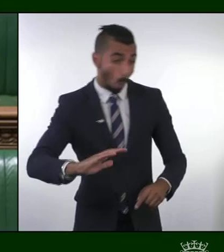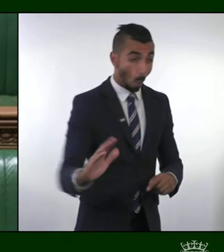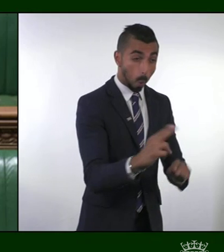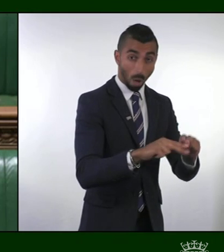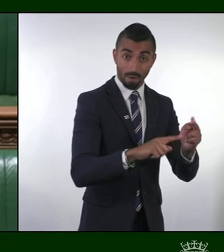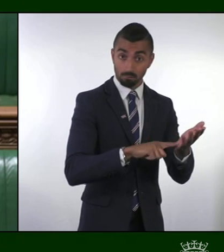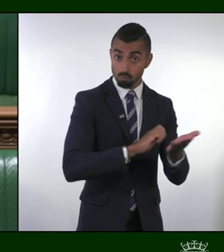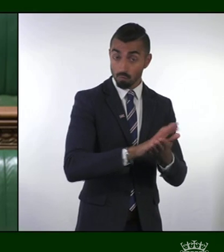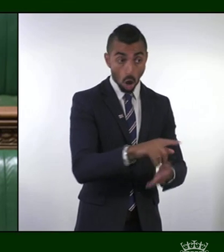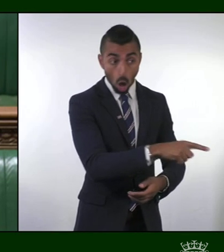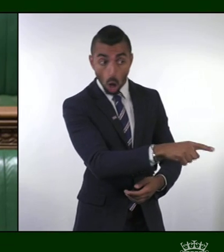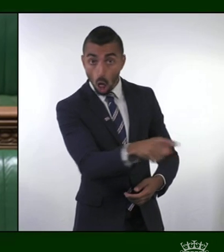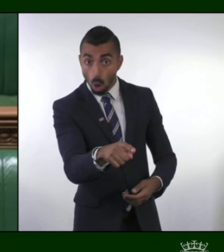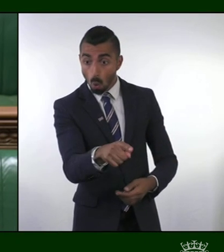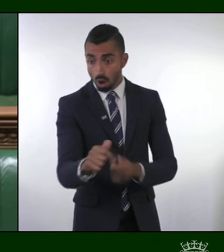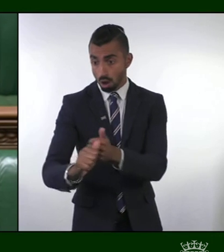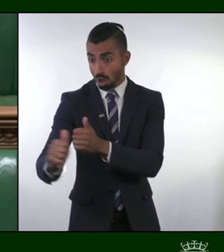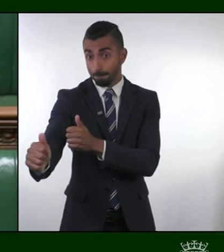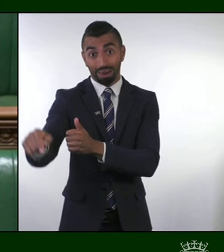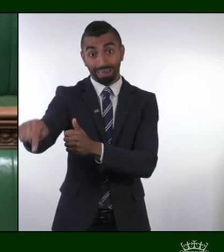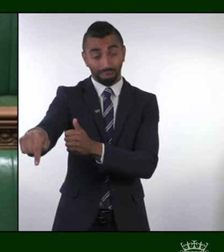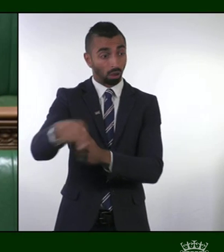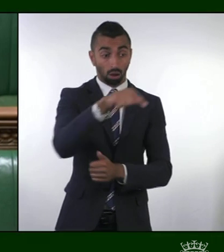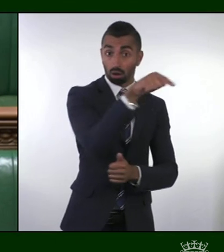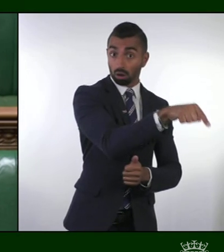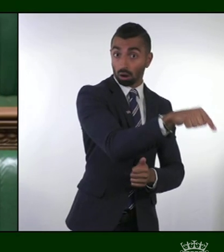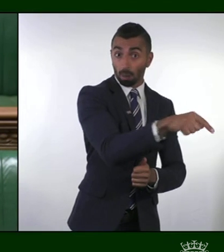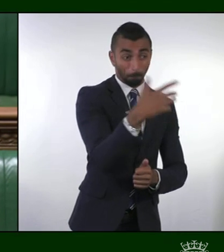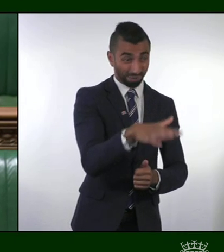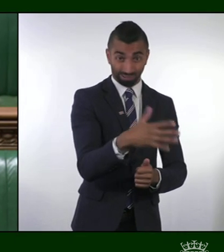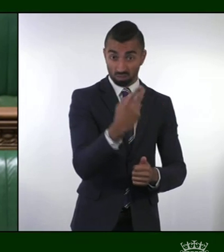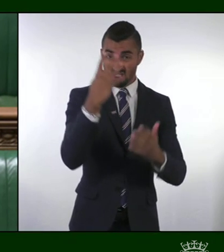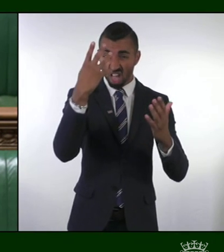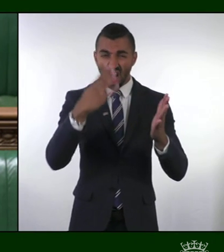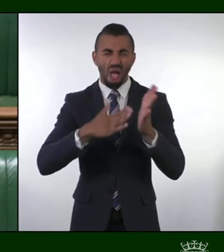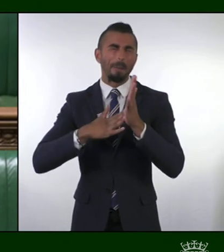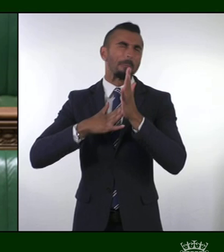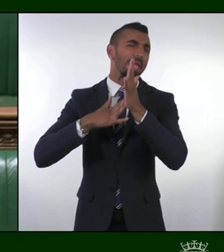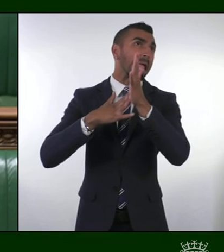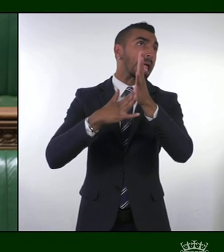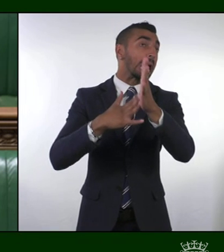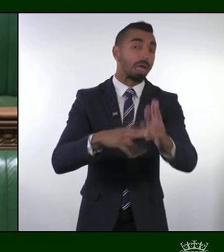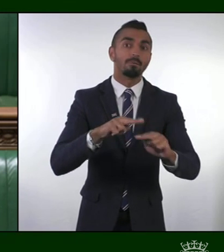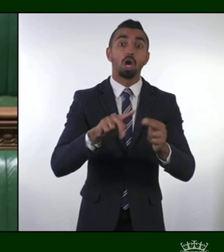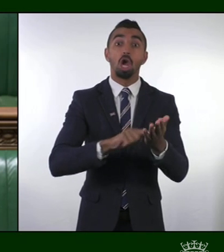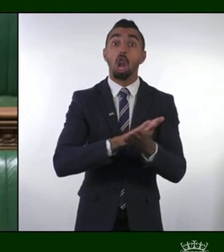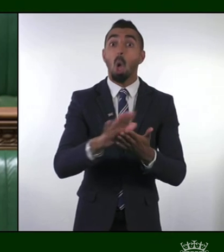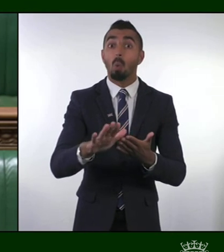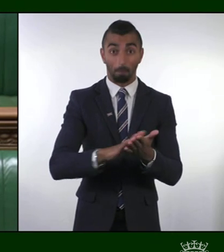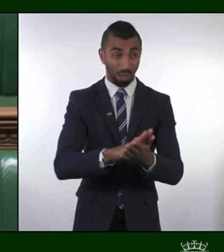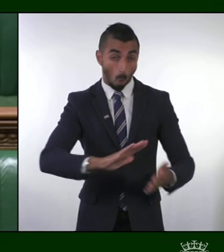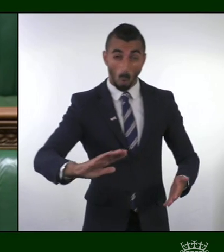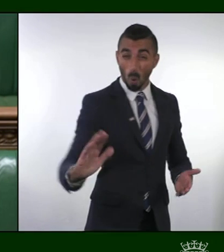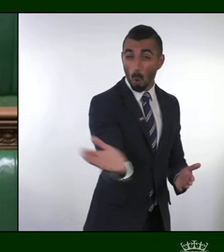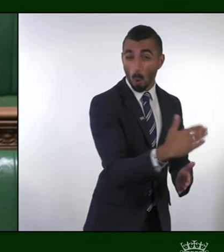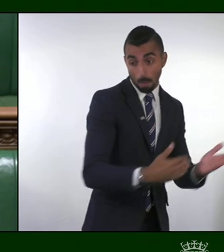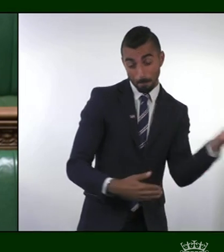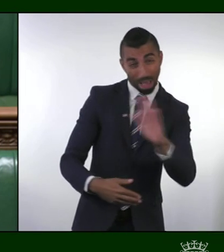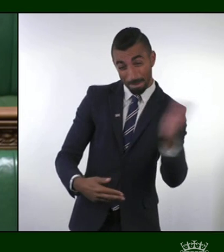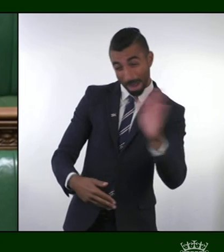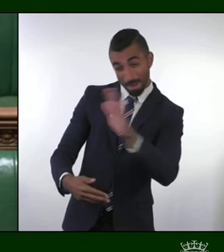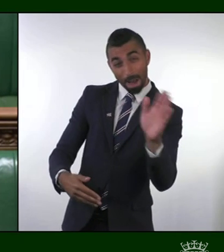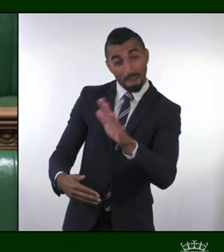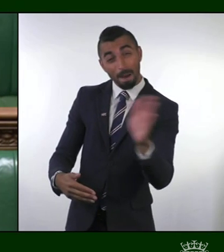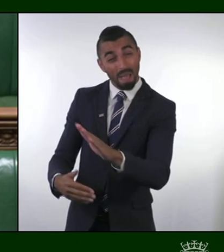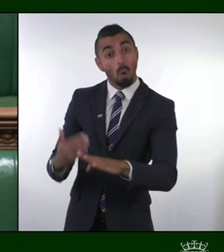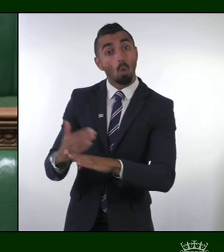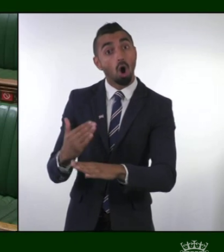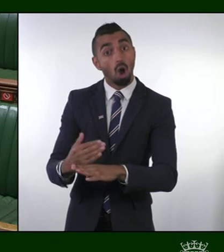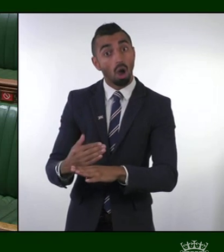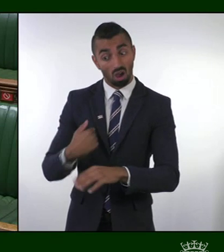So if employers bring back all 9 million people who have been furloughed, that will be a £9 billion policy to retain people in work.